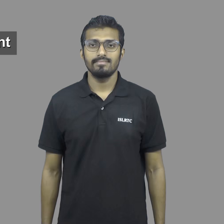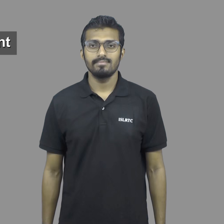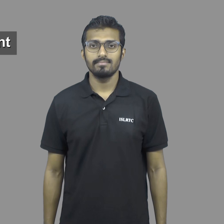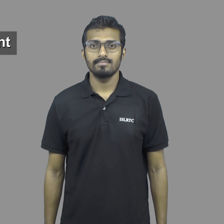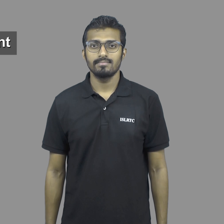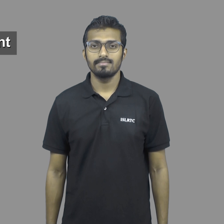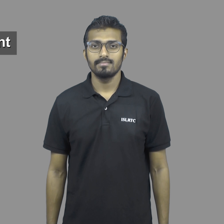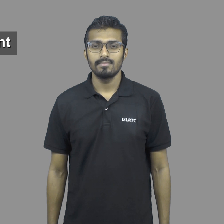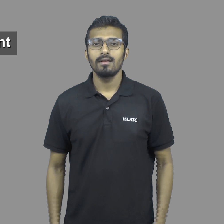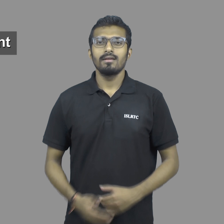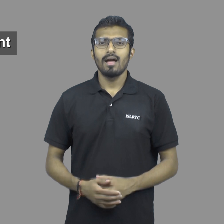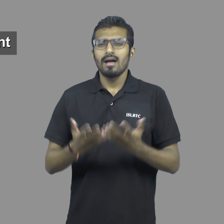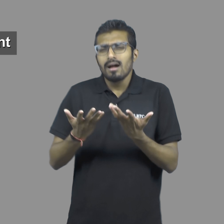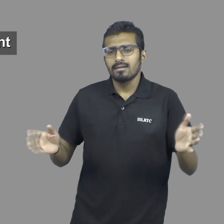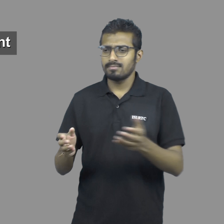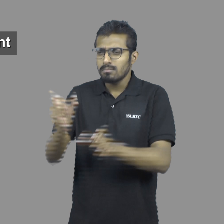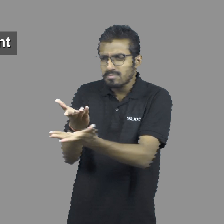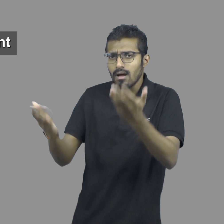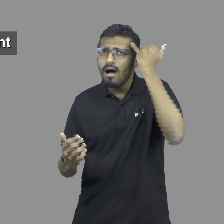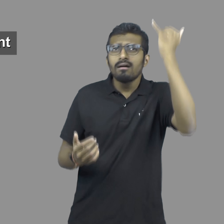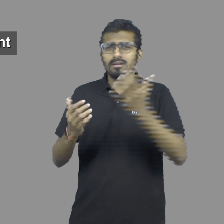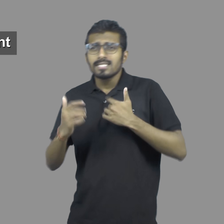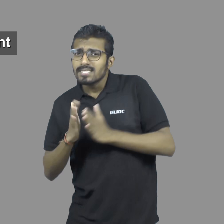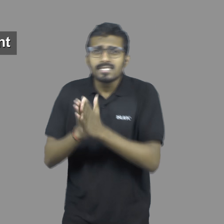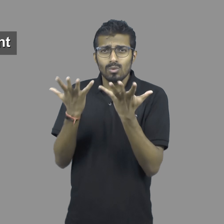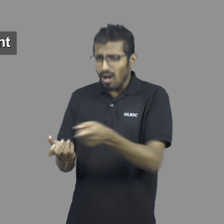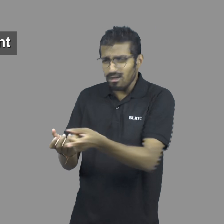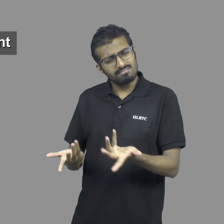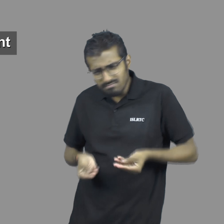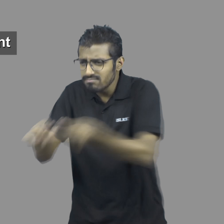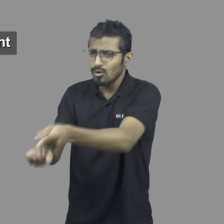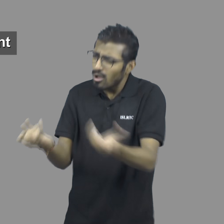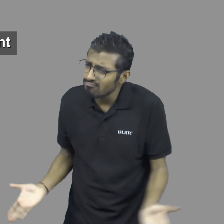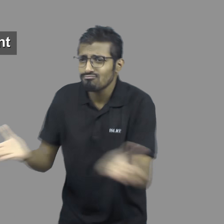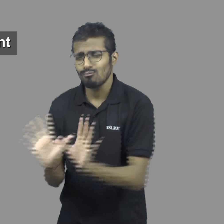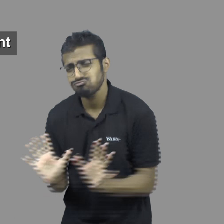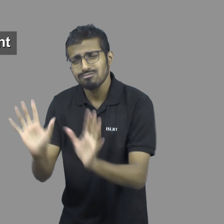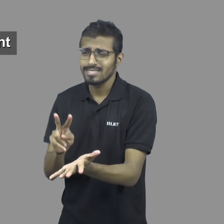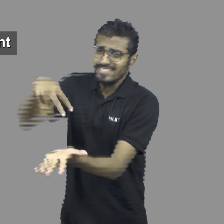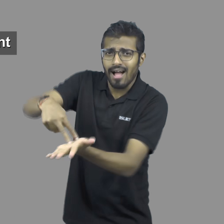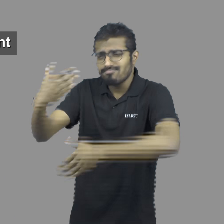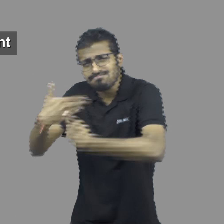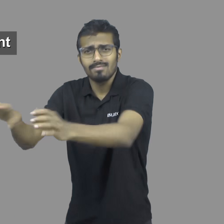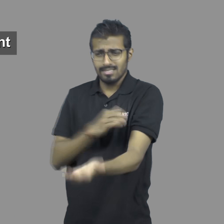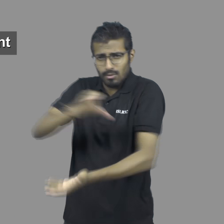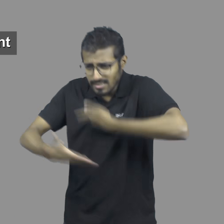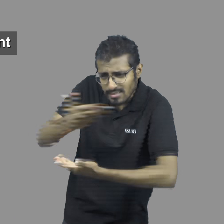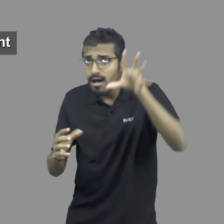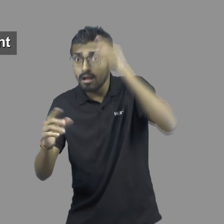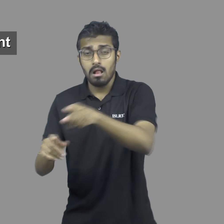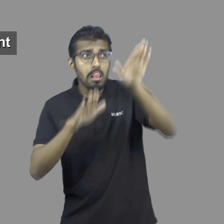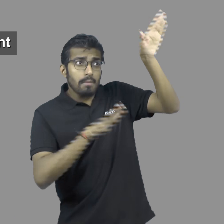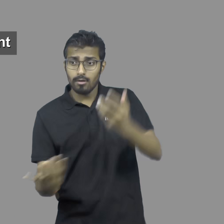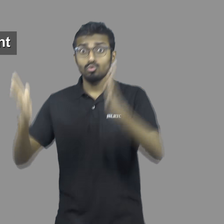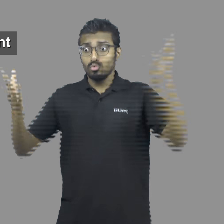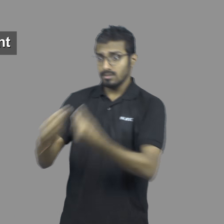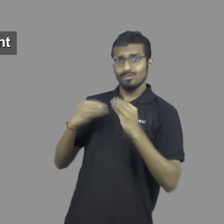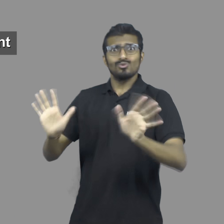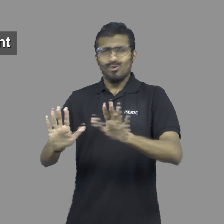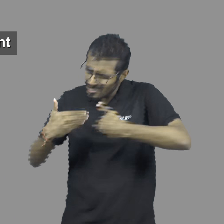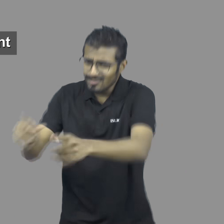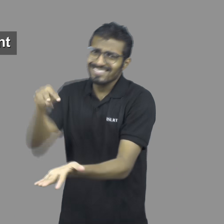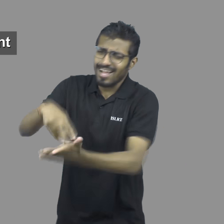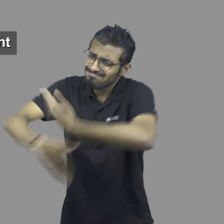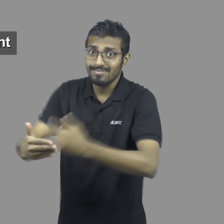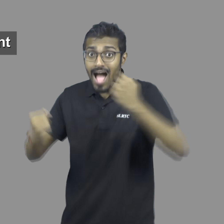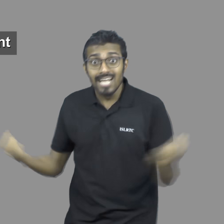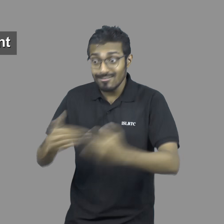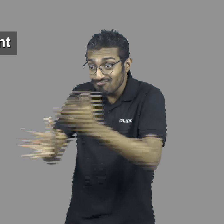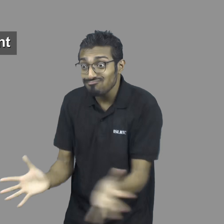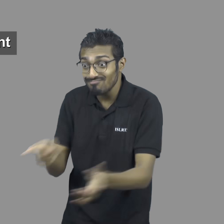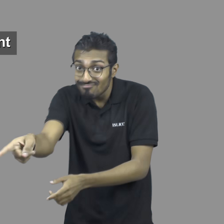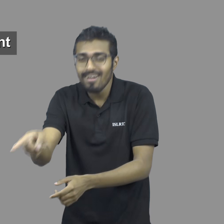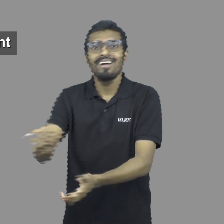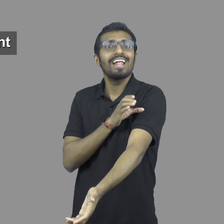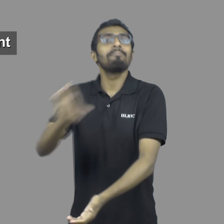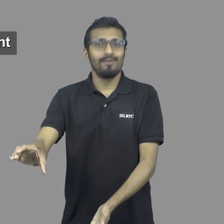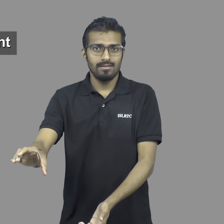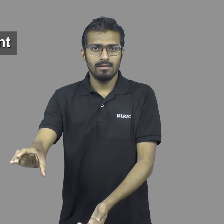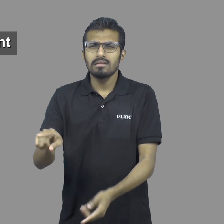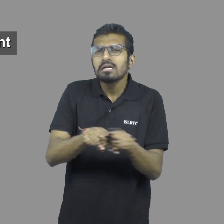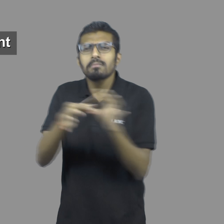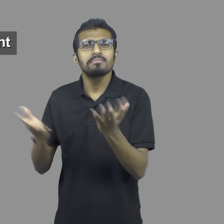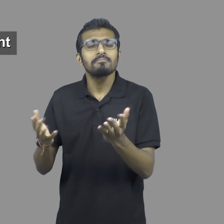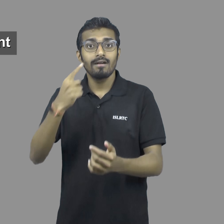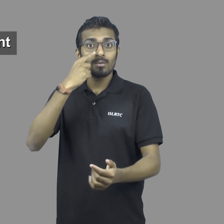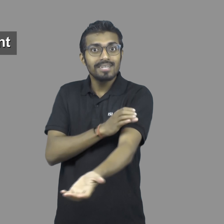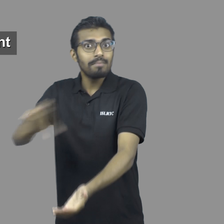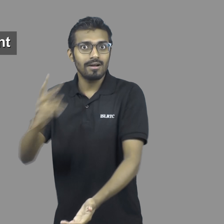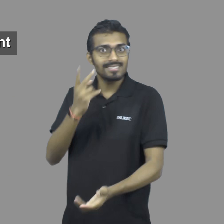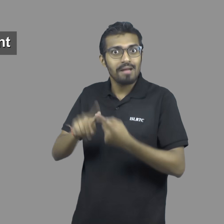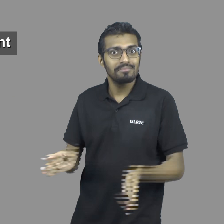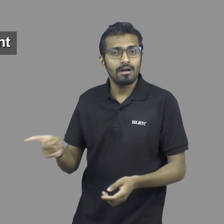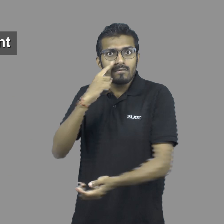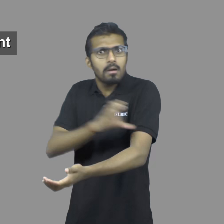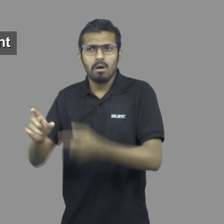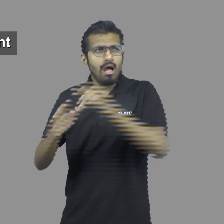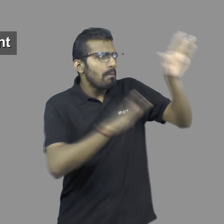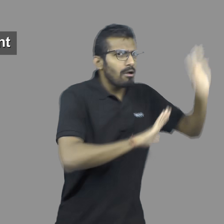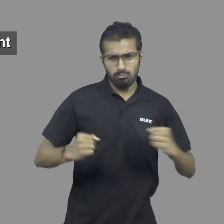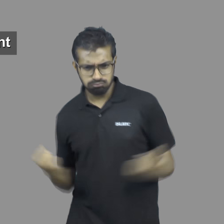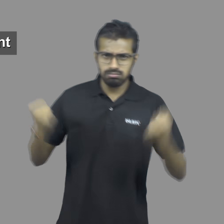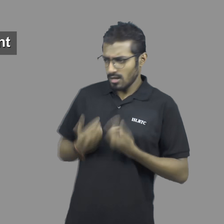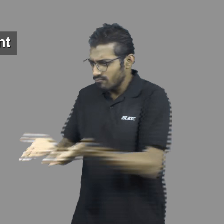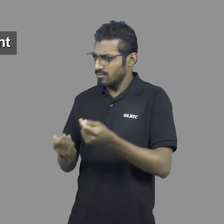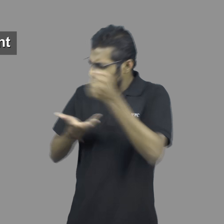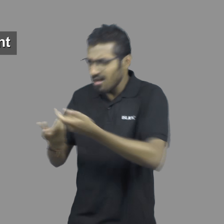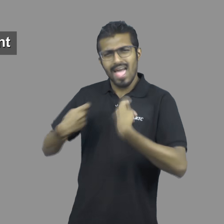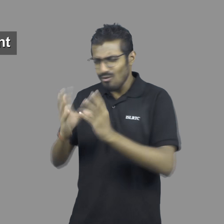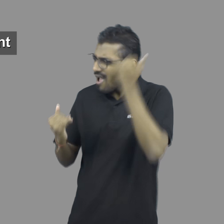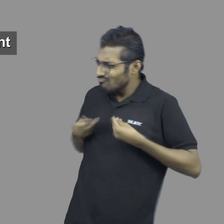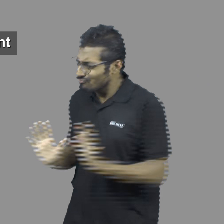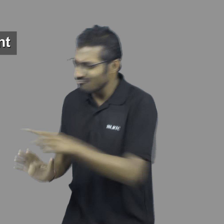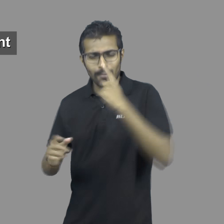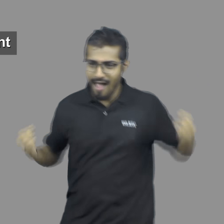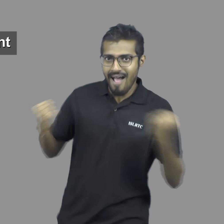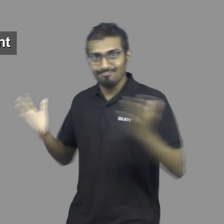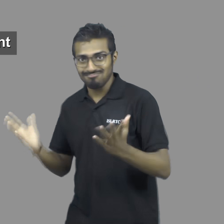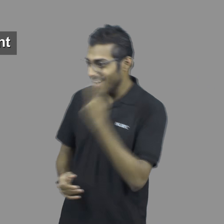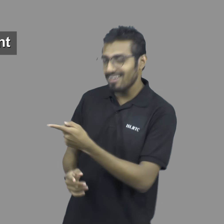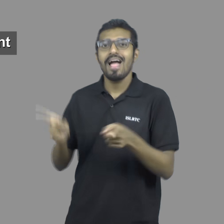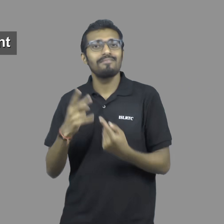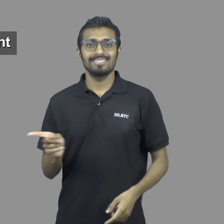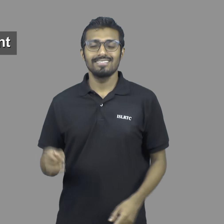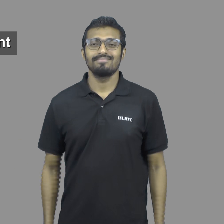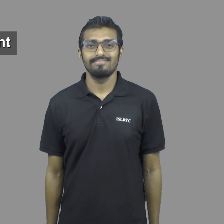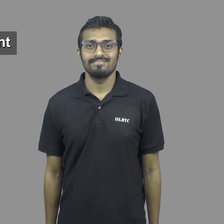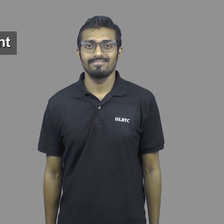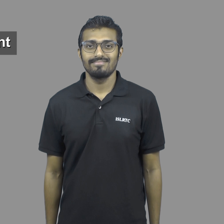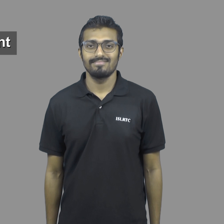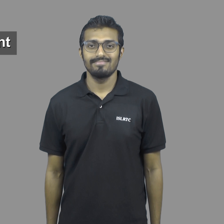Empowerment